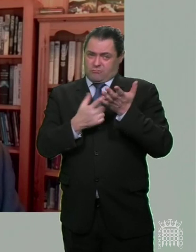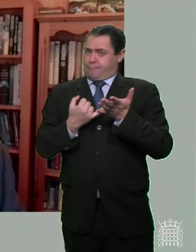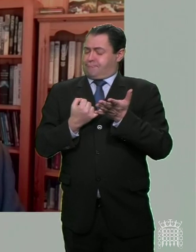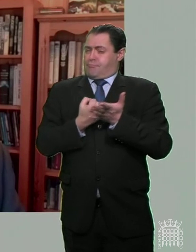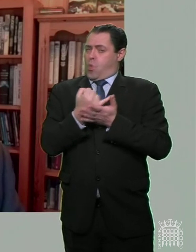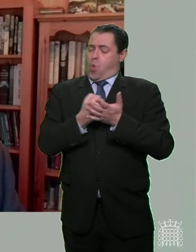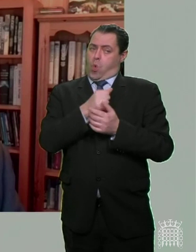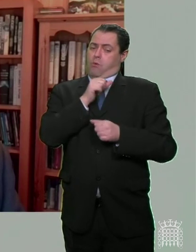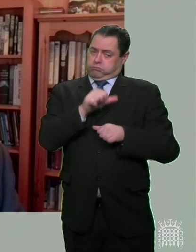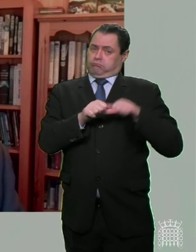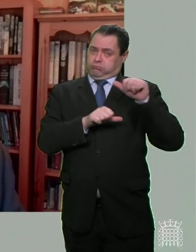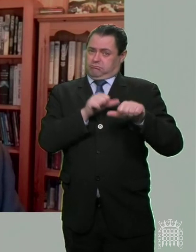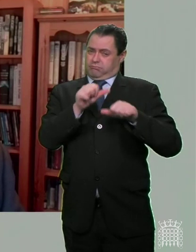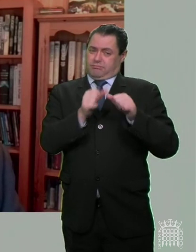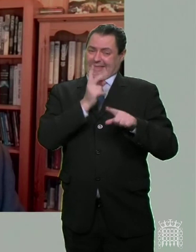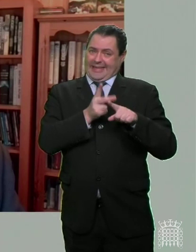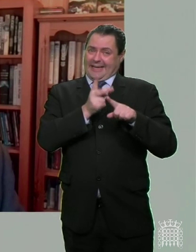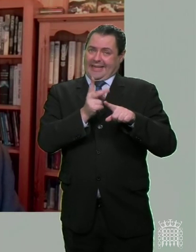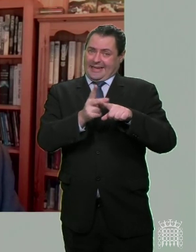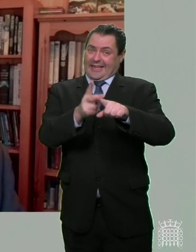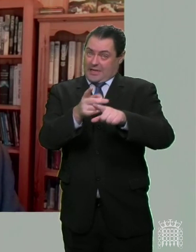Does the Prime Minister still agree with the scientists?